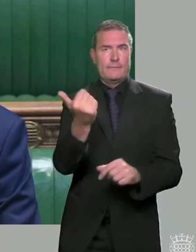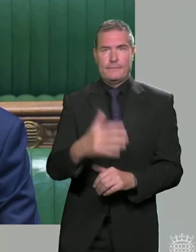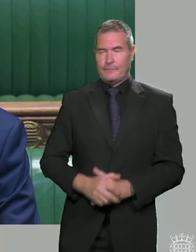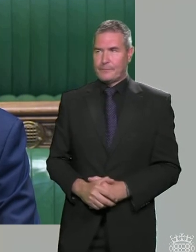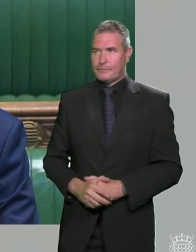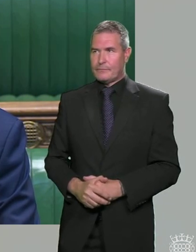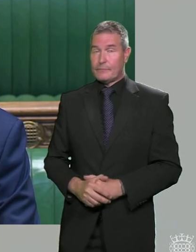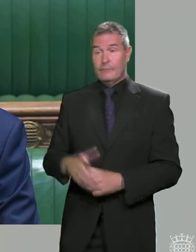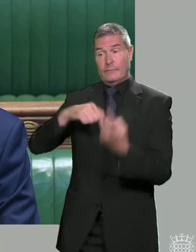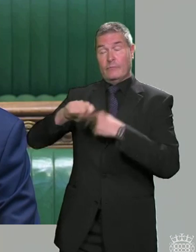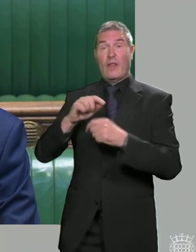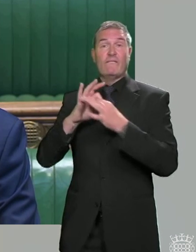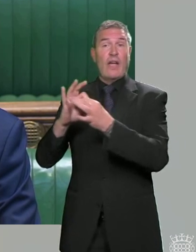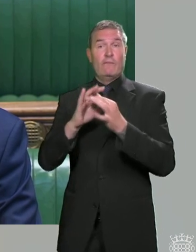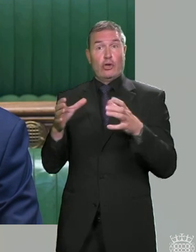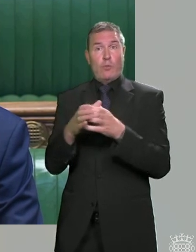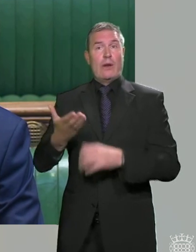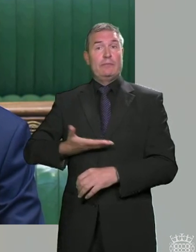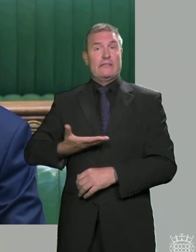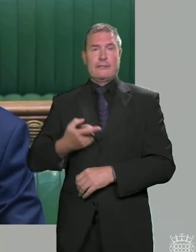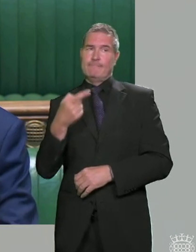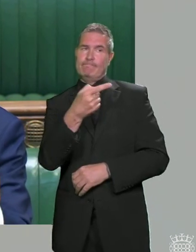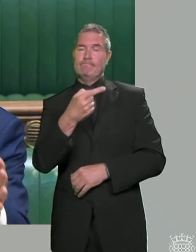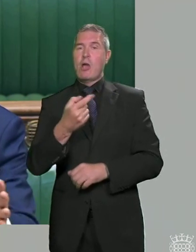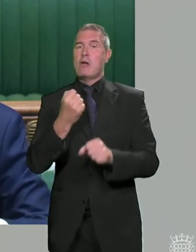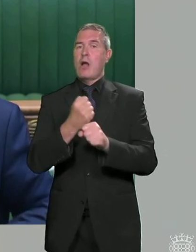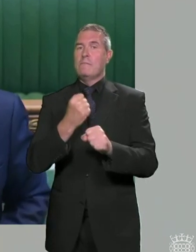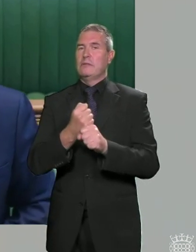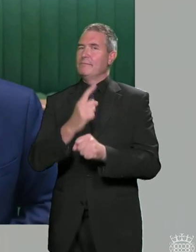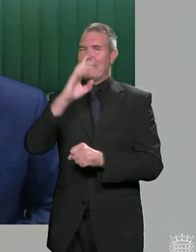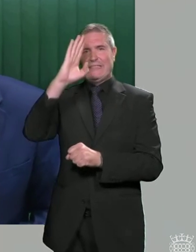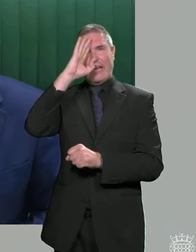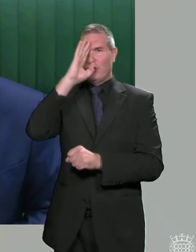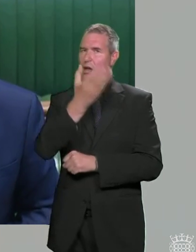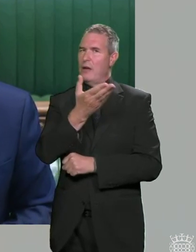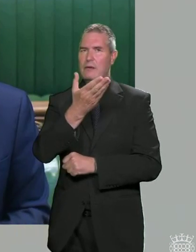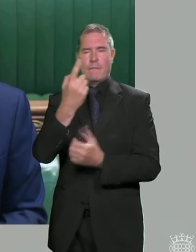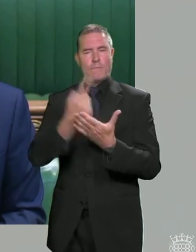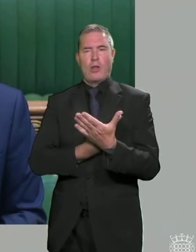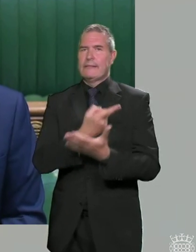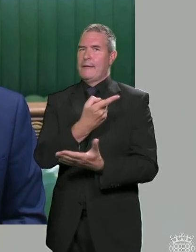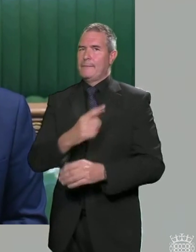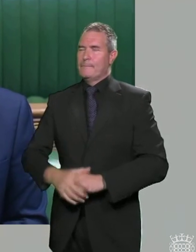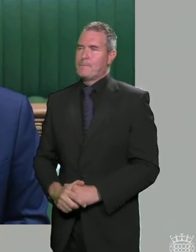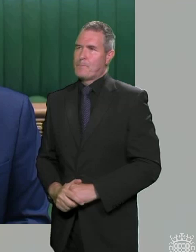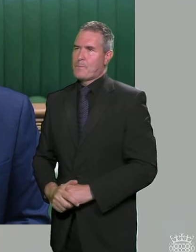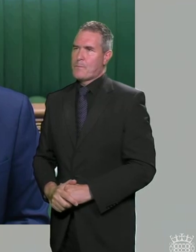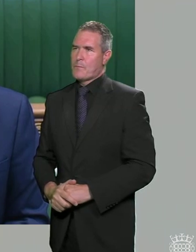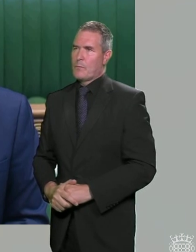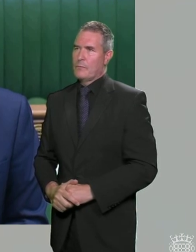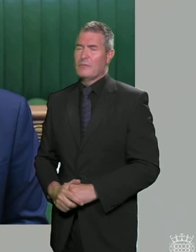The Federation of Small Businesses warns that the Government are being dangerously complacent, and I think we have just seen an example of that.